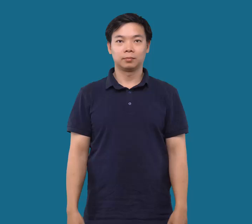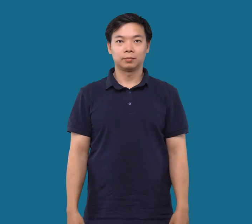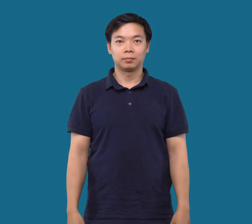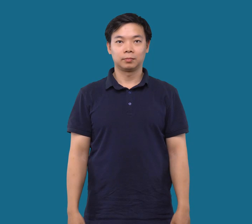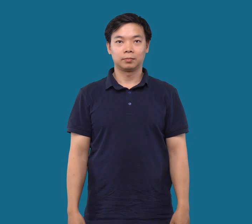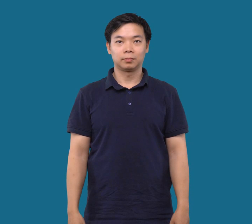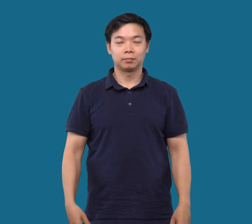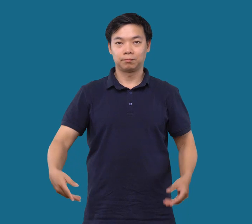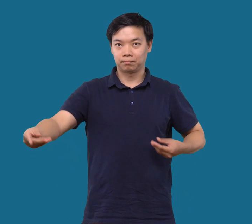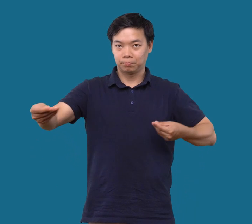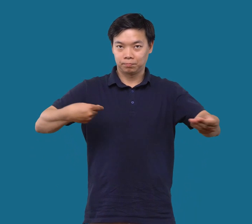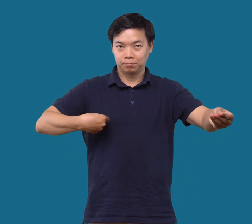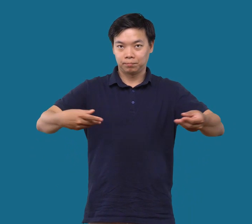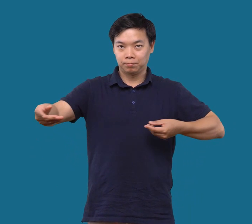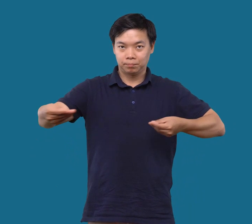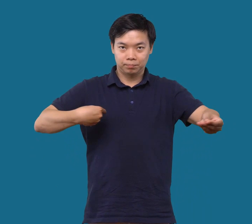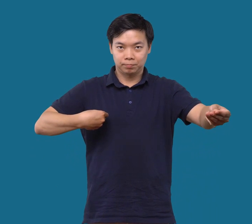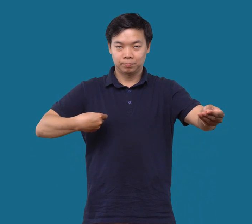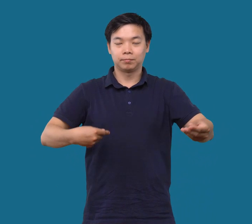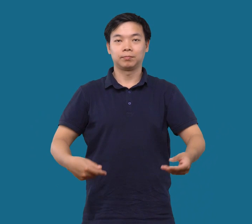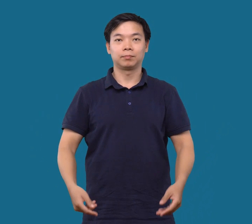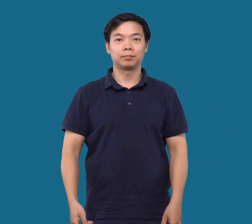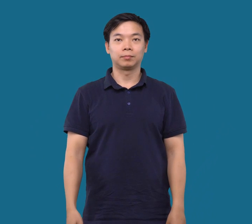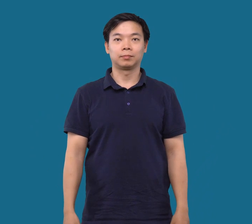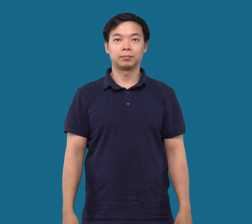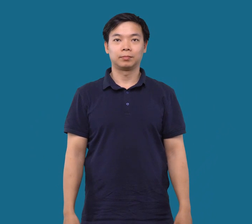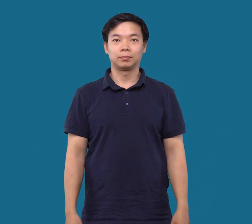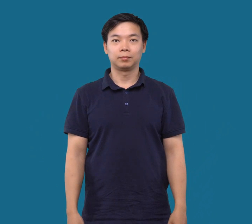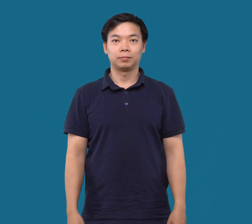mua bán